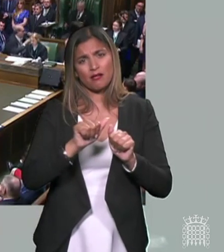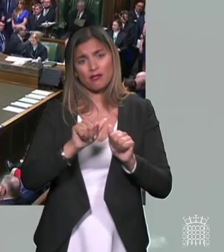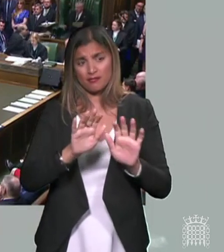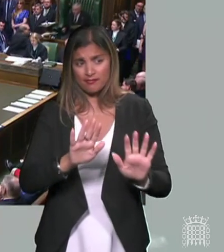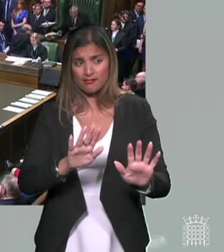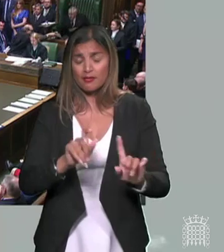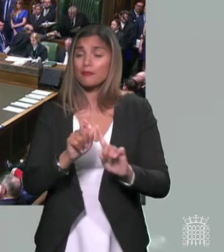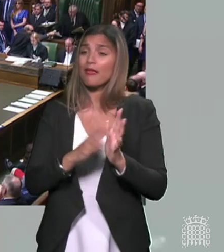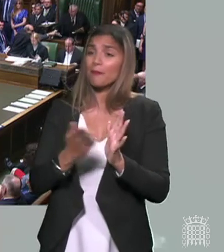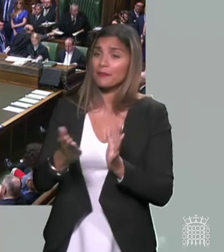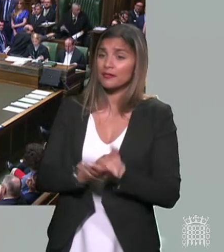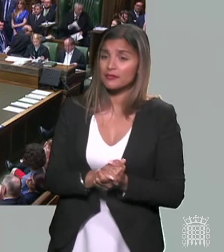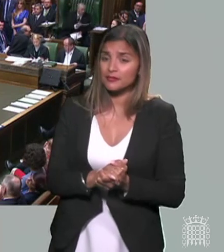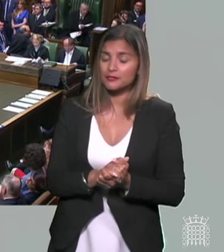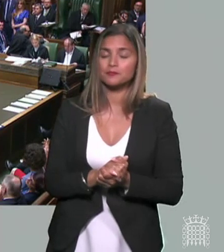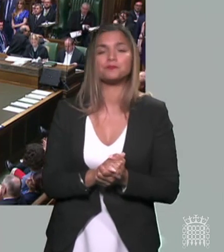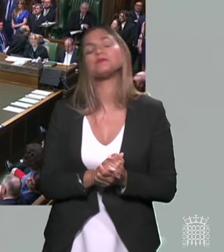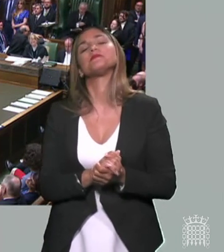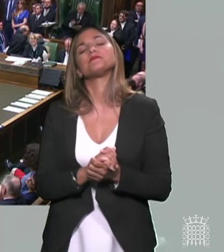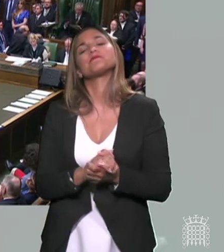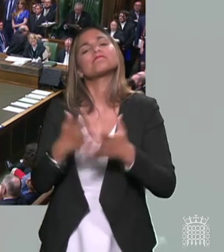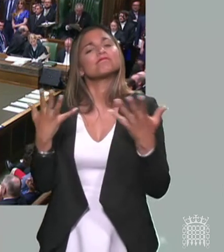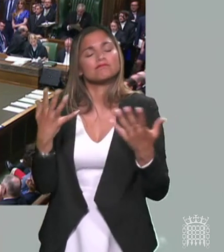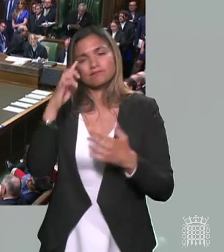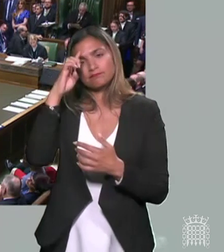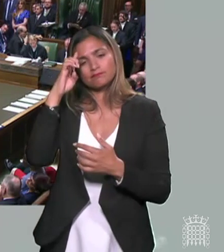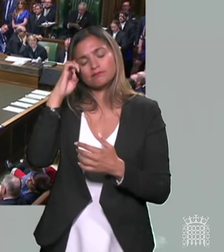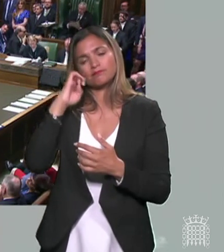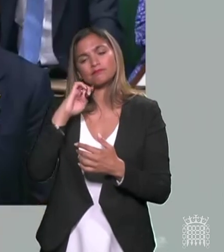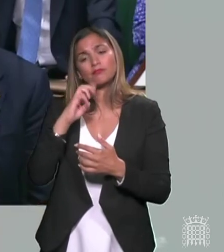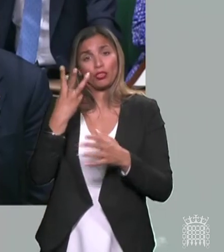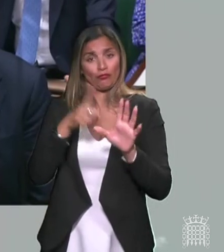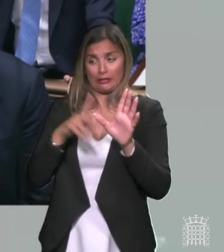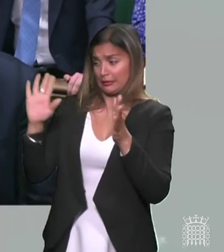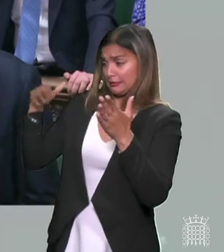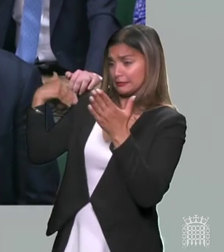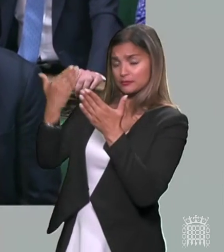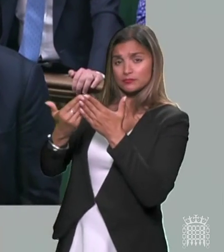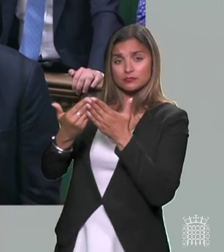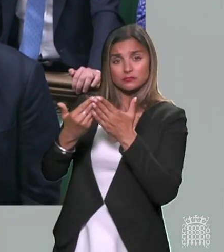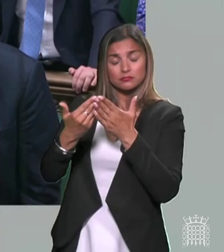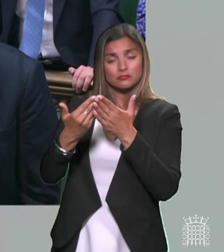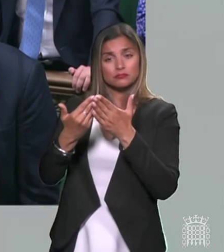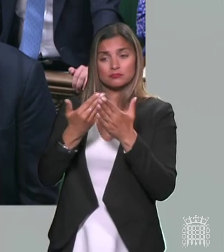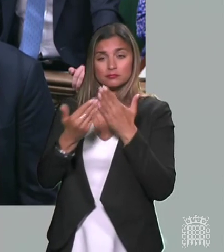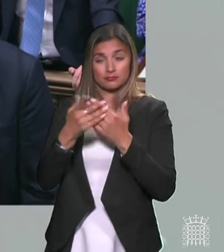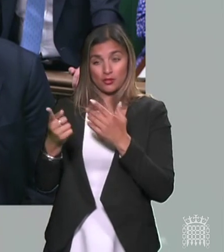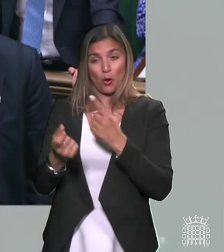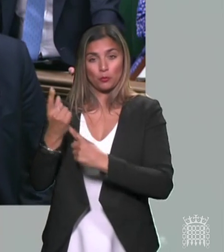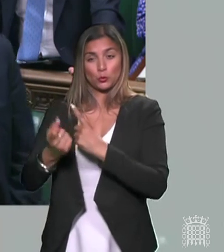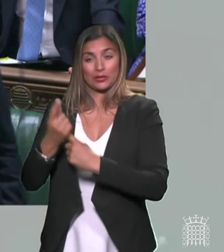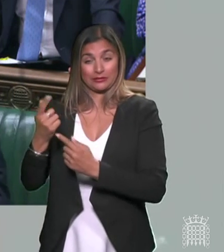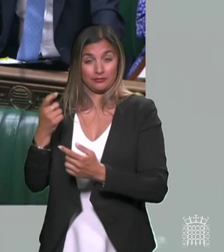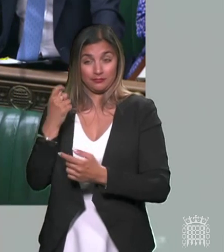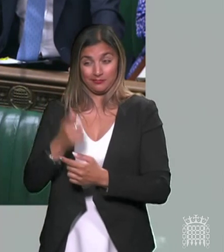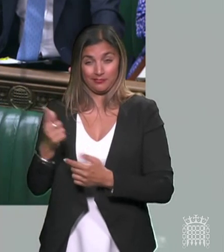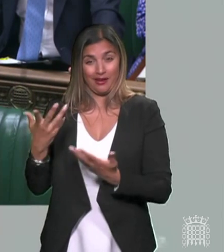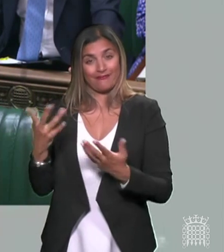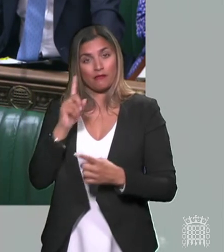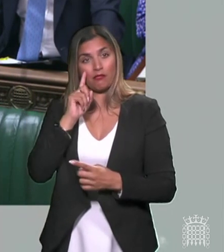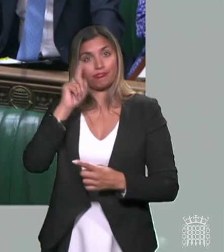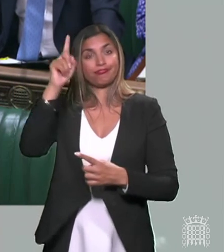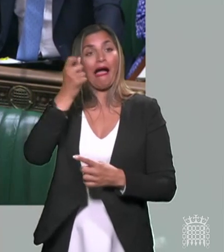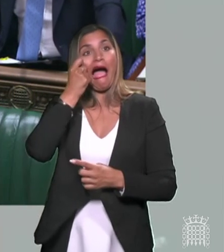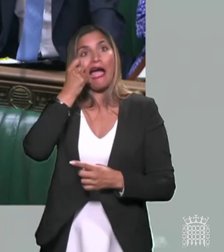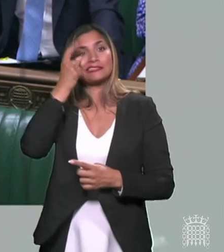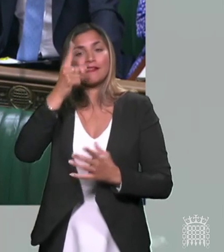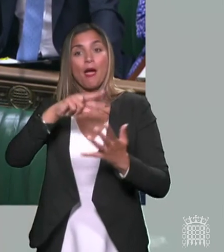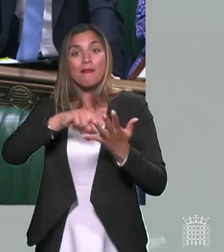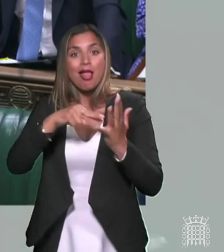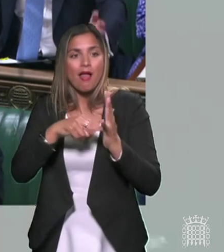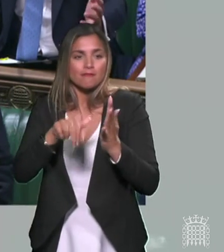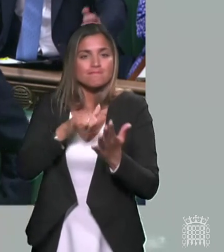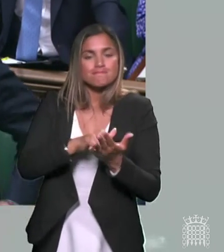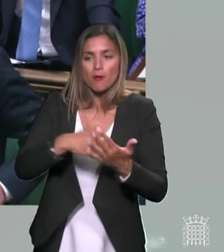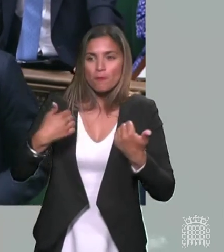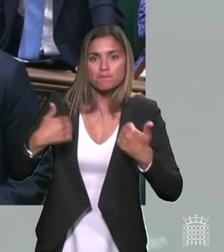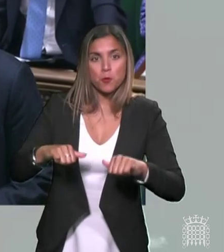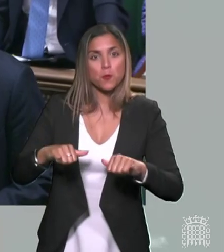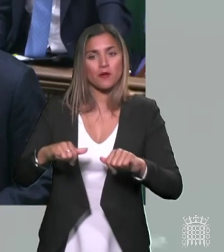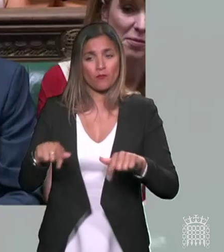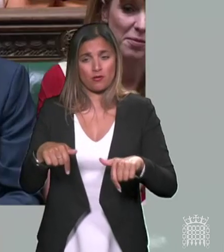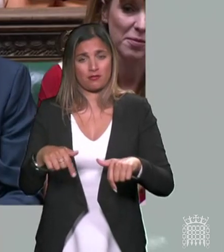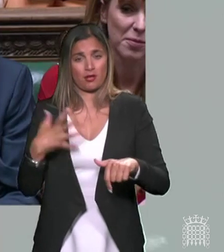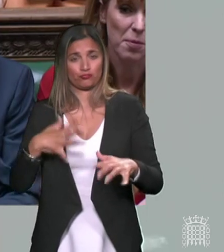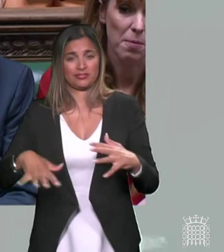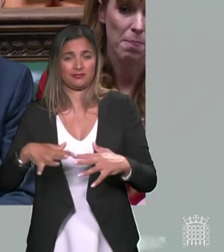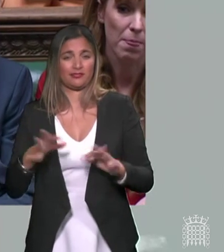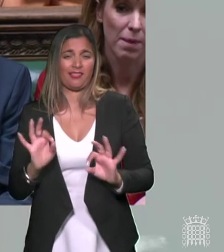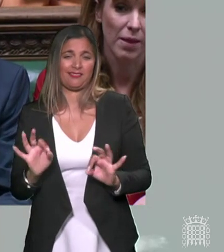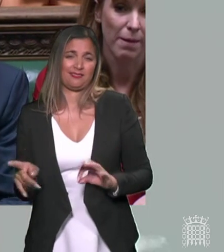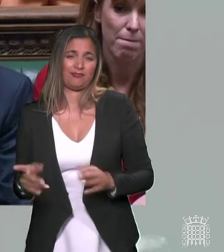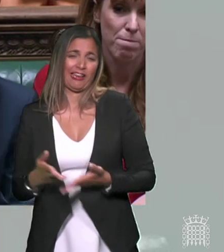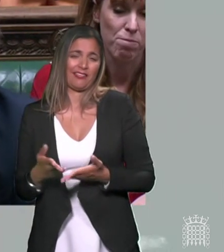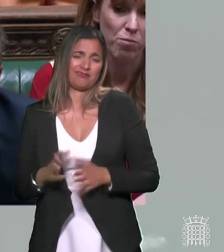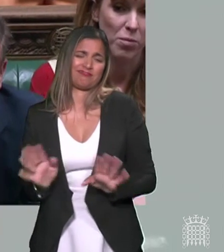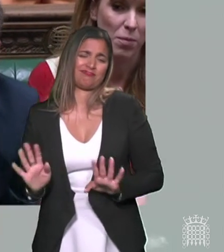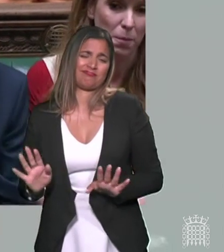As I was saying, there is a reason for that: over three years, in spite of every opportunity, the right honourable and learned Gentleman has never really come up with an idea, a plan or a vision for this country.